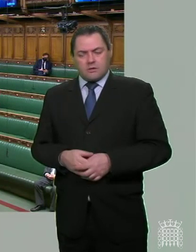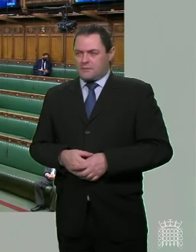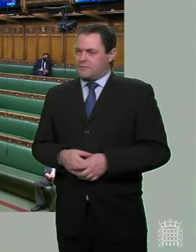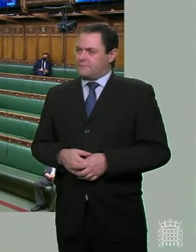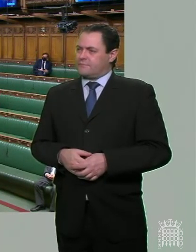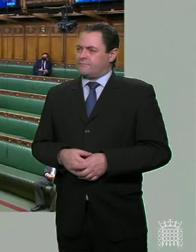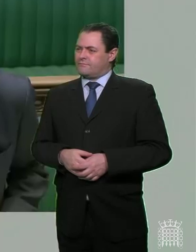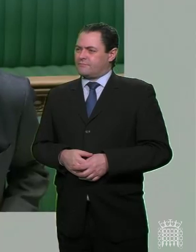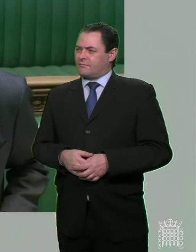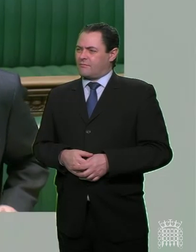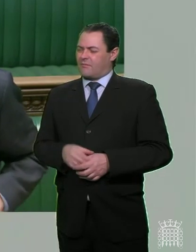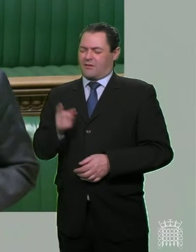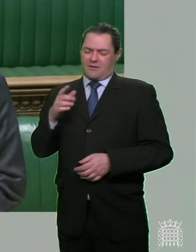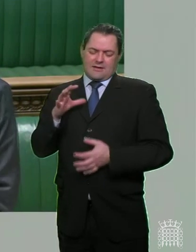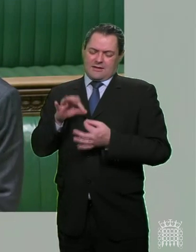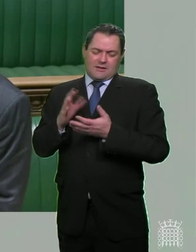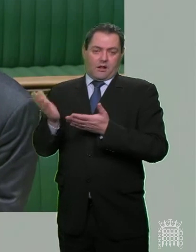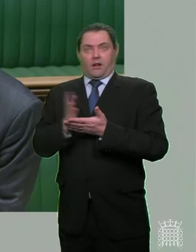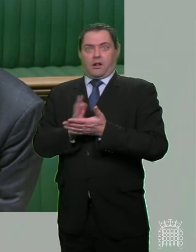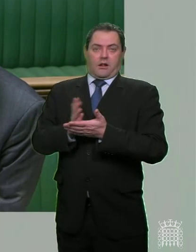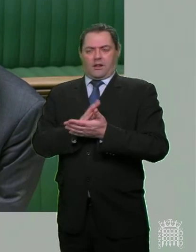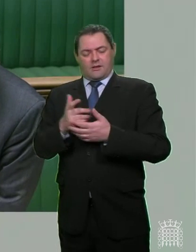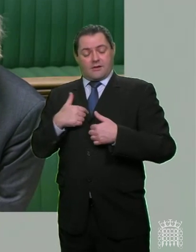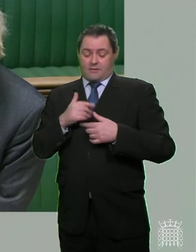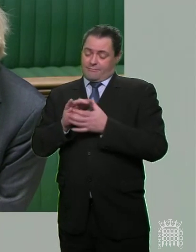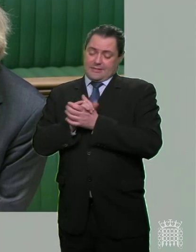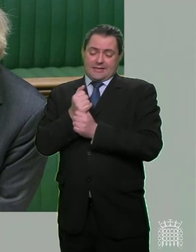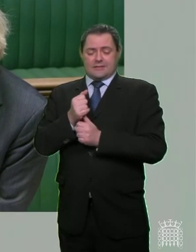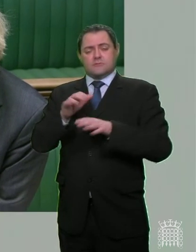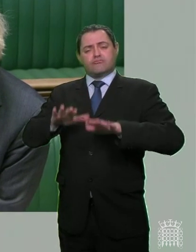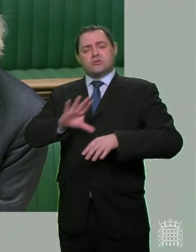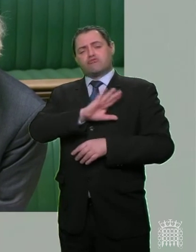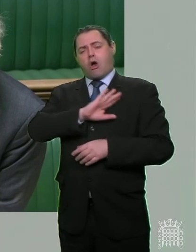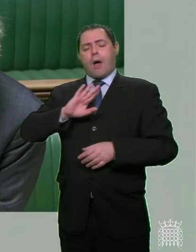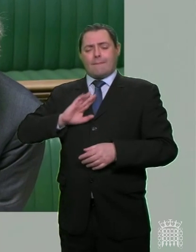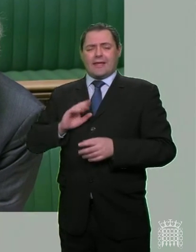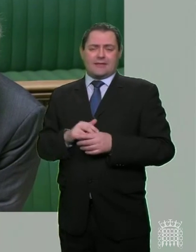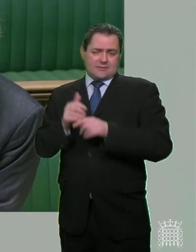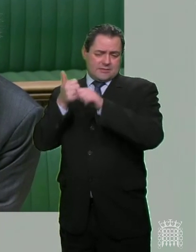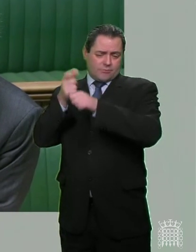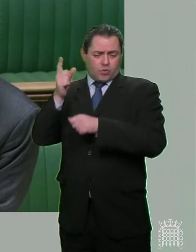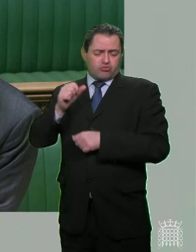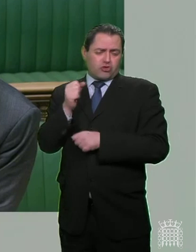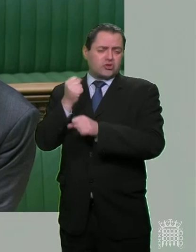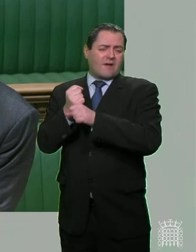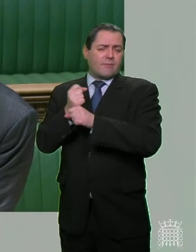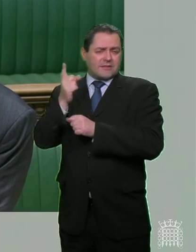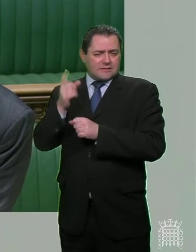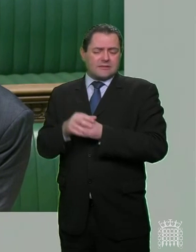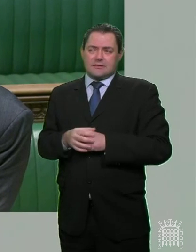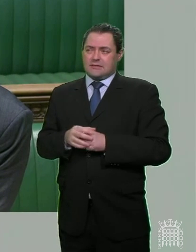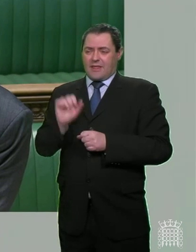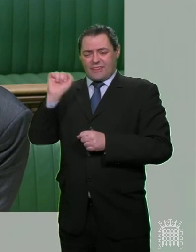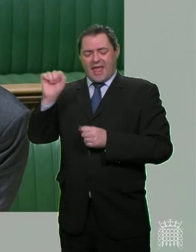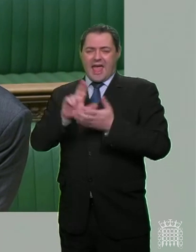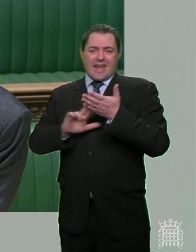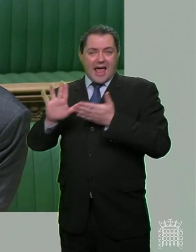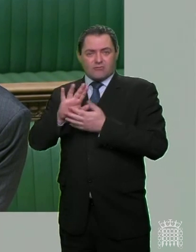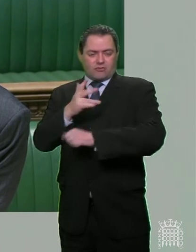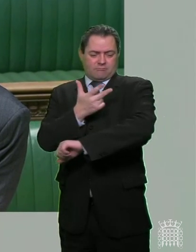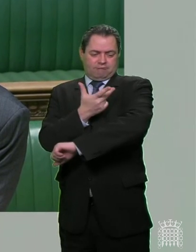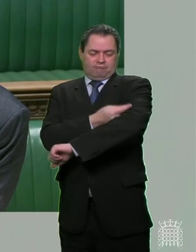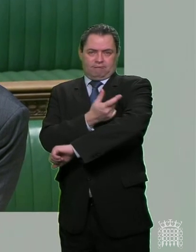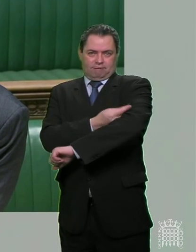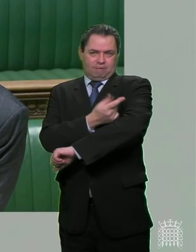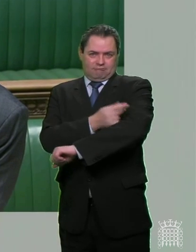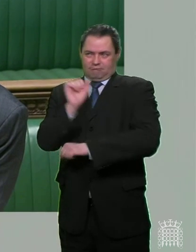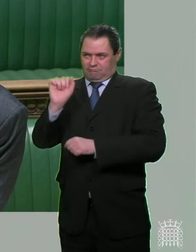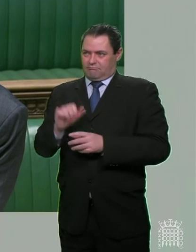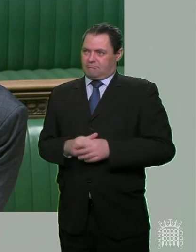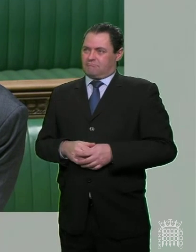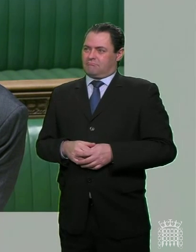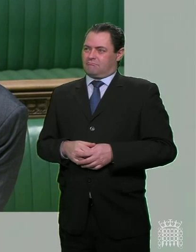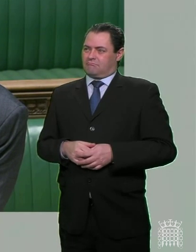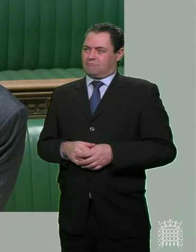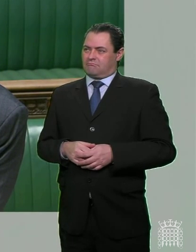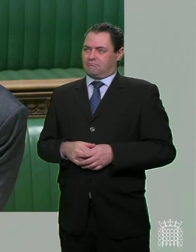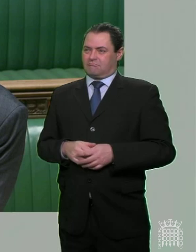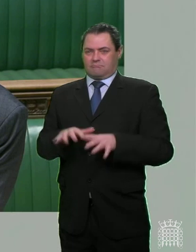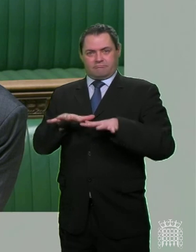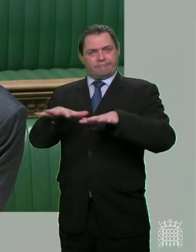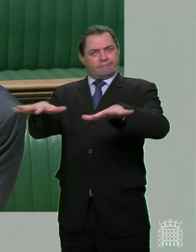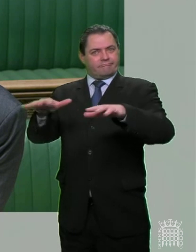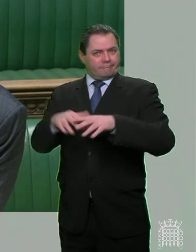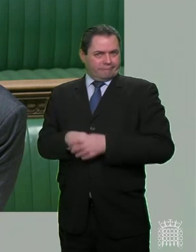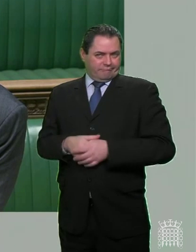On the subject of dithering and delaying, I am delighted that the British Army is helping the Scottish National party Government to roll out the vaccine faster.